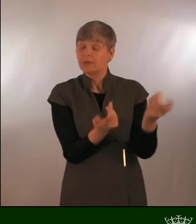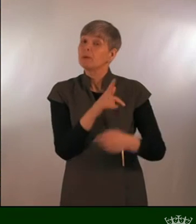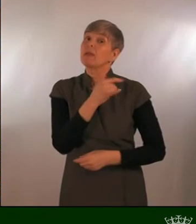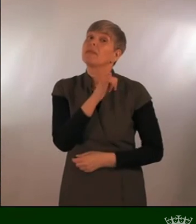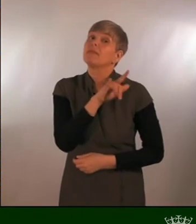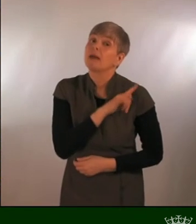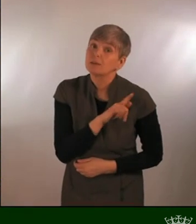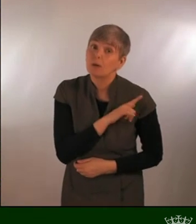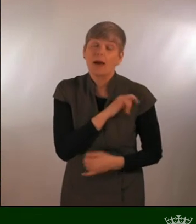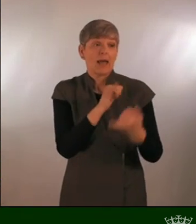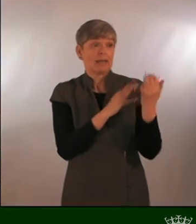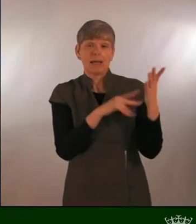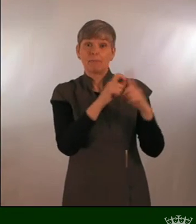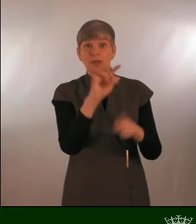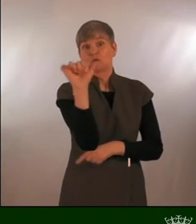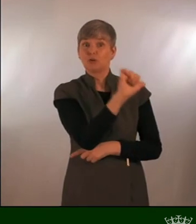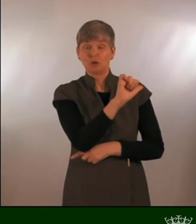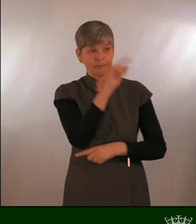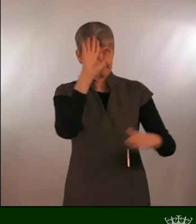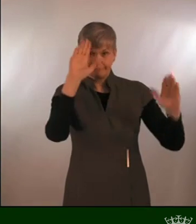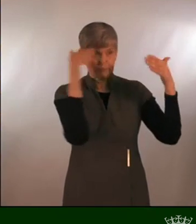Maybe the Scottish nationalists should stick to the day job.